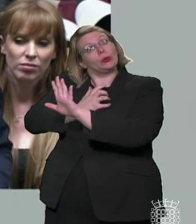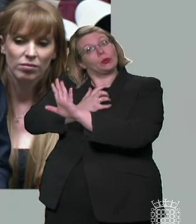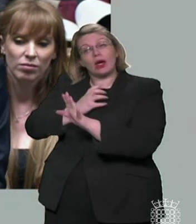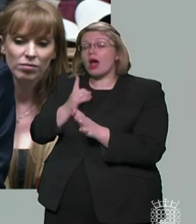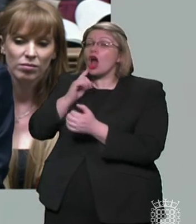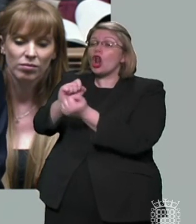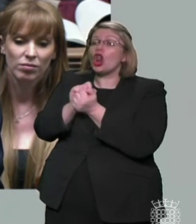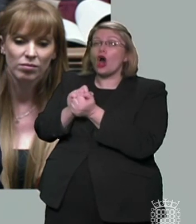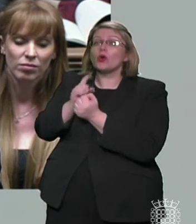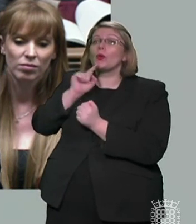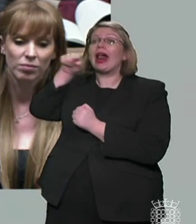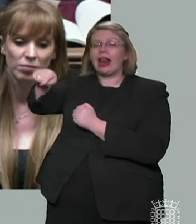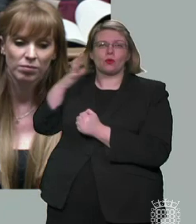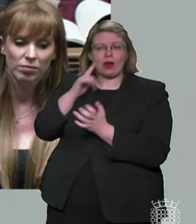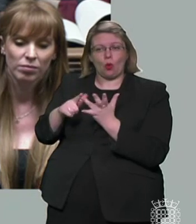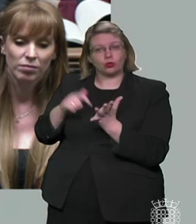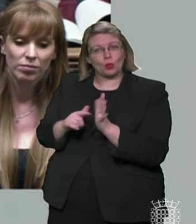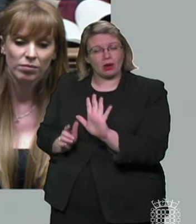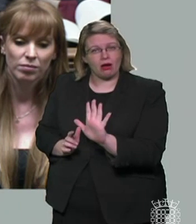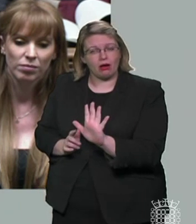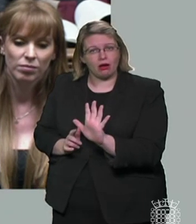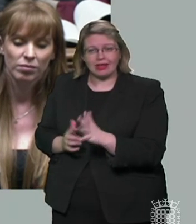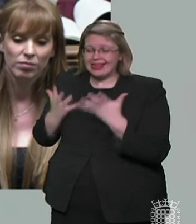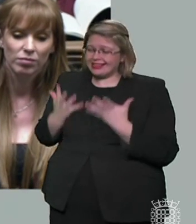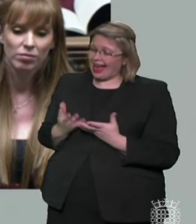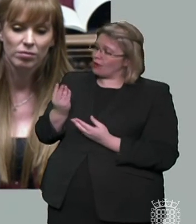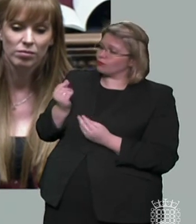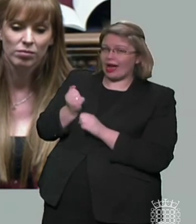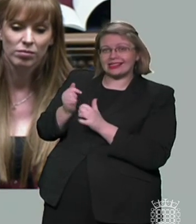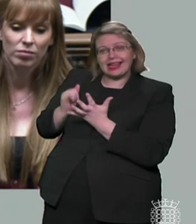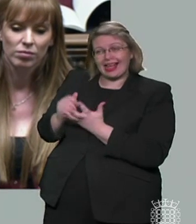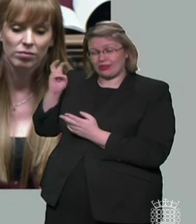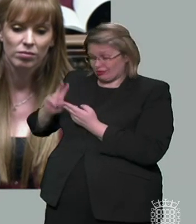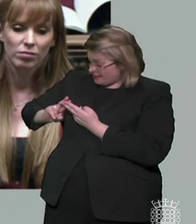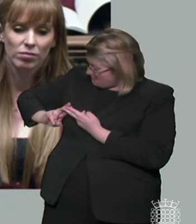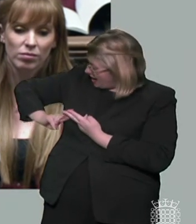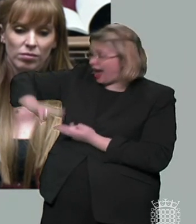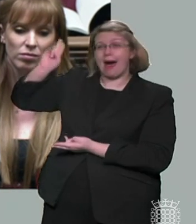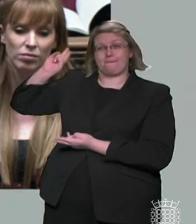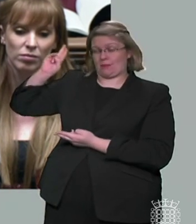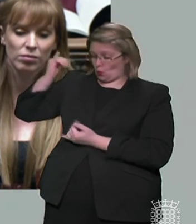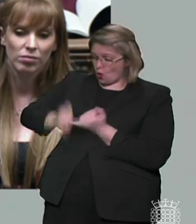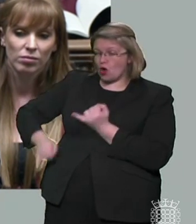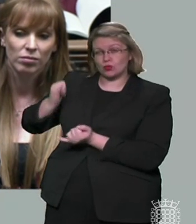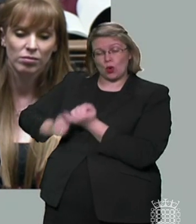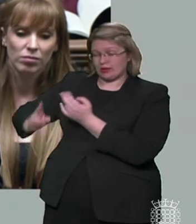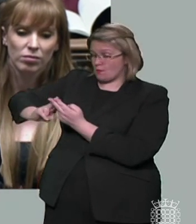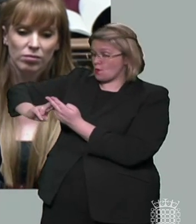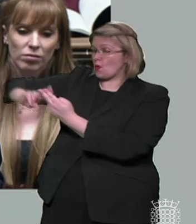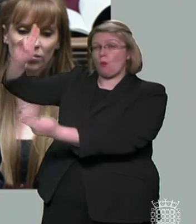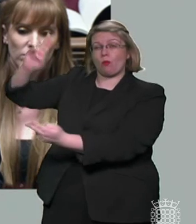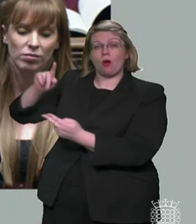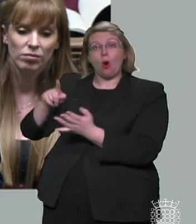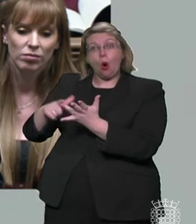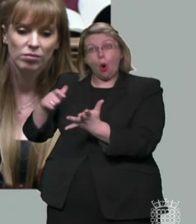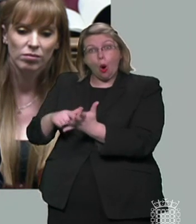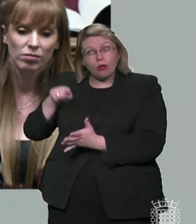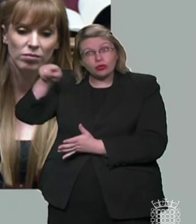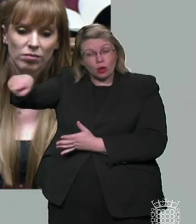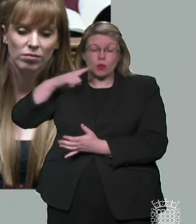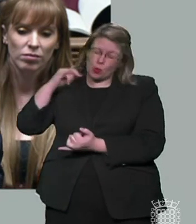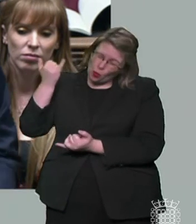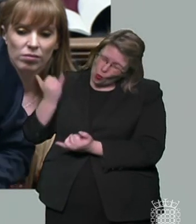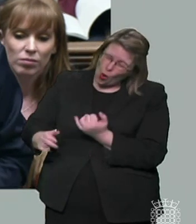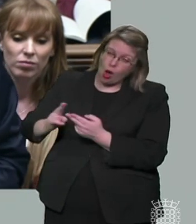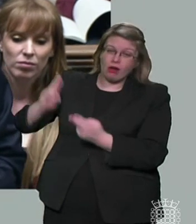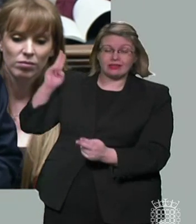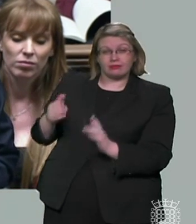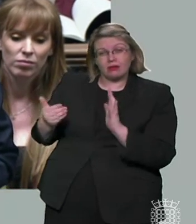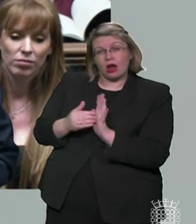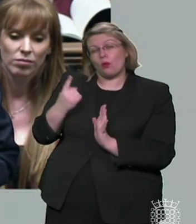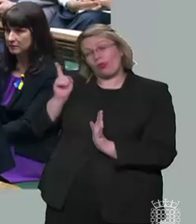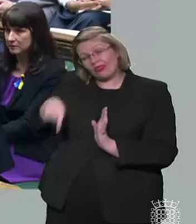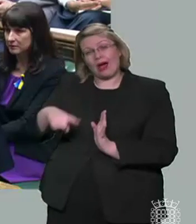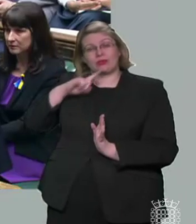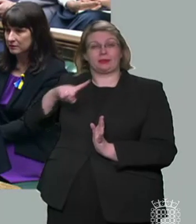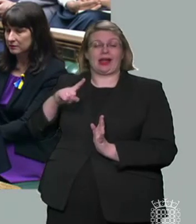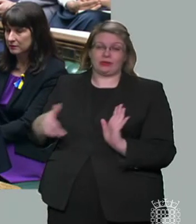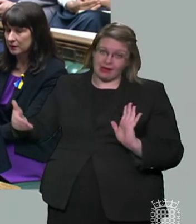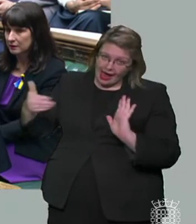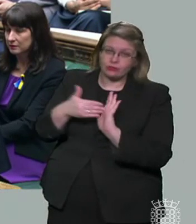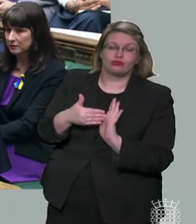The wholesale price of oil and gas is now ballooning, so by October when the loan finally comes in, household bills are set to shoot up by another £1,000.